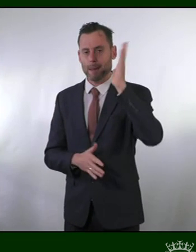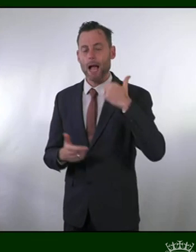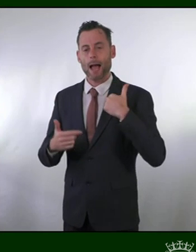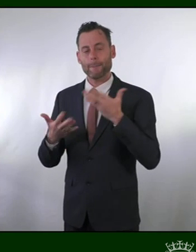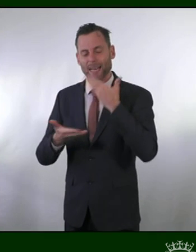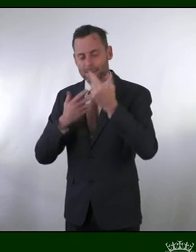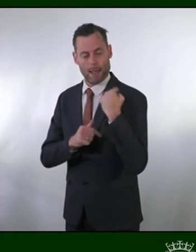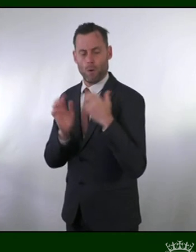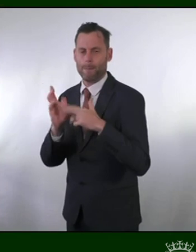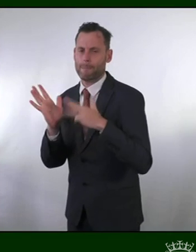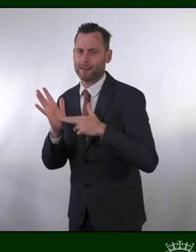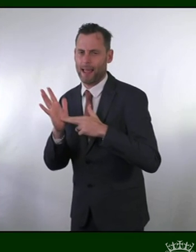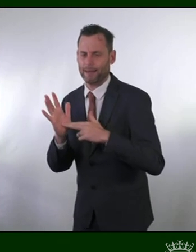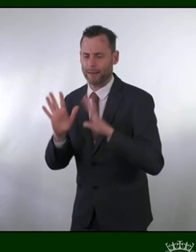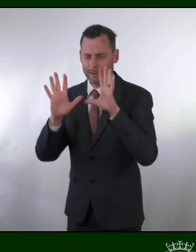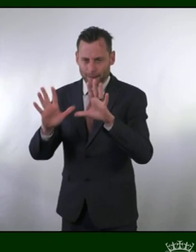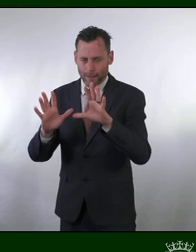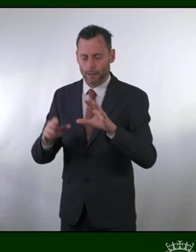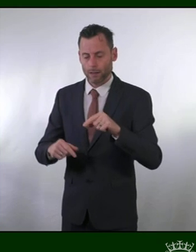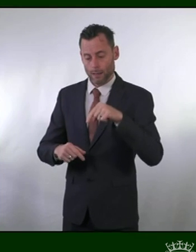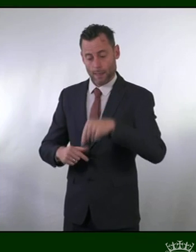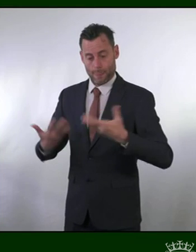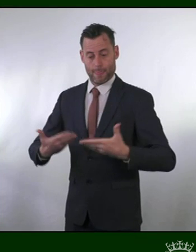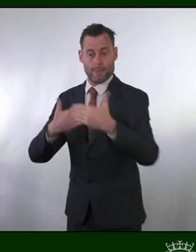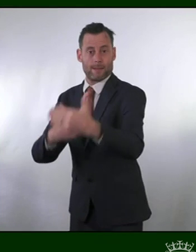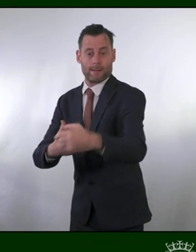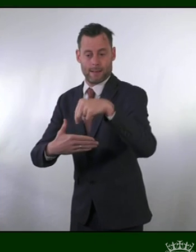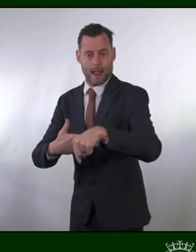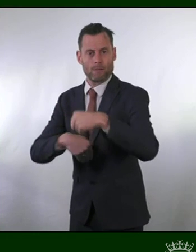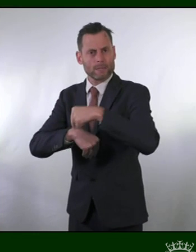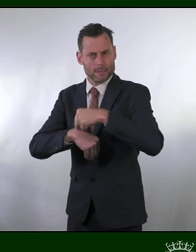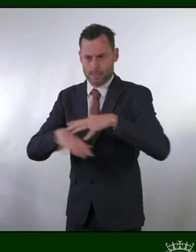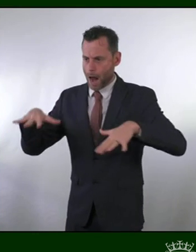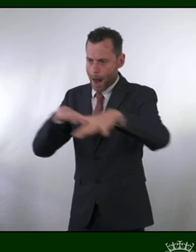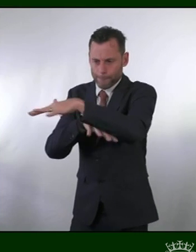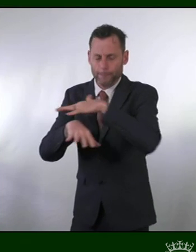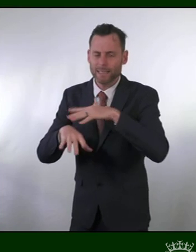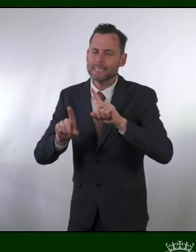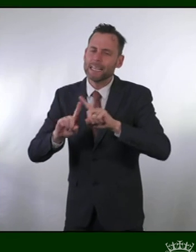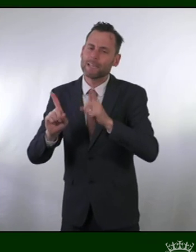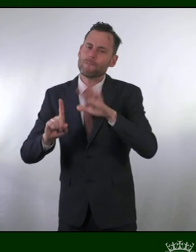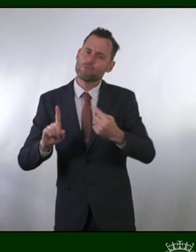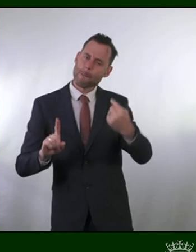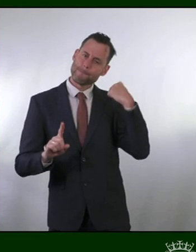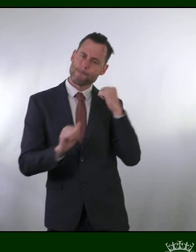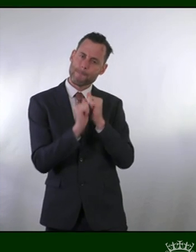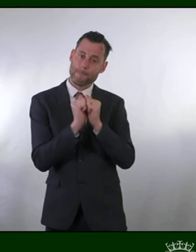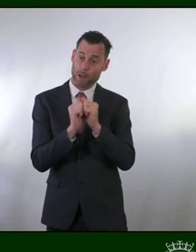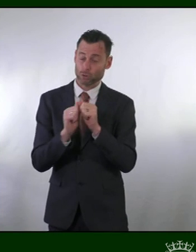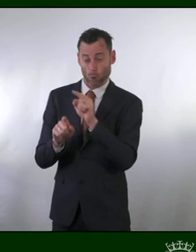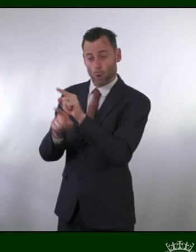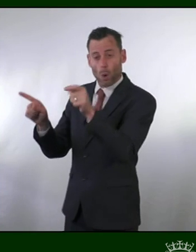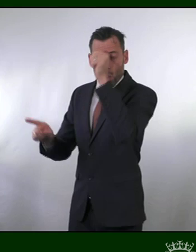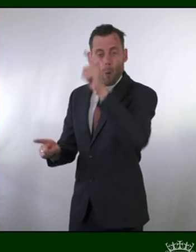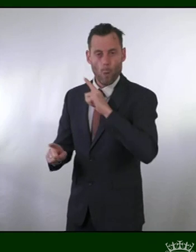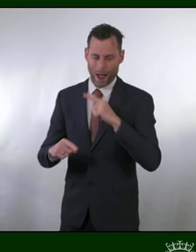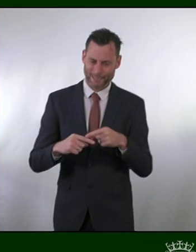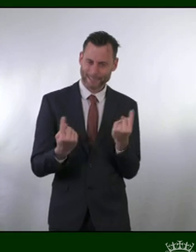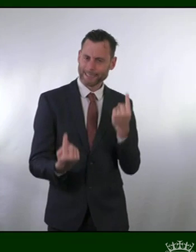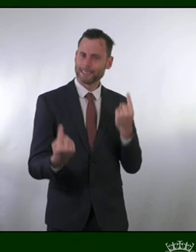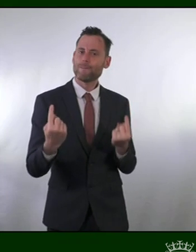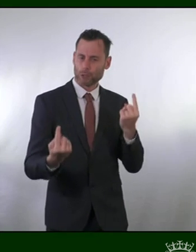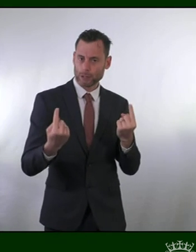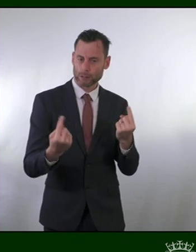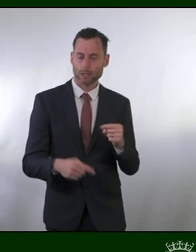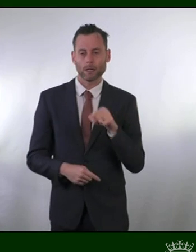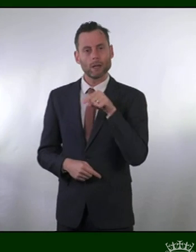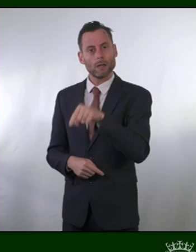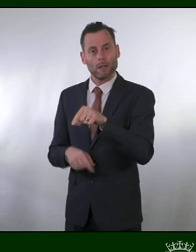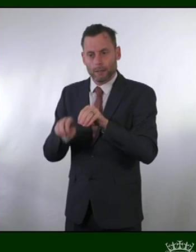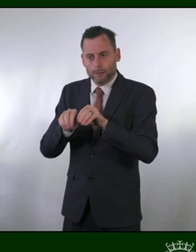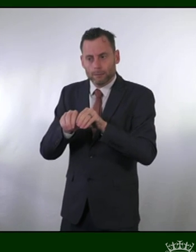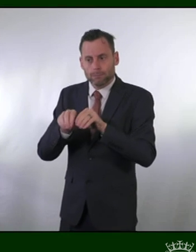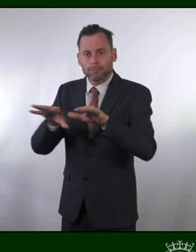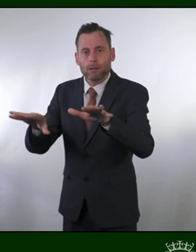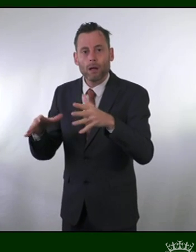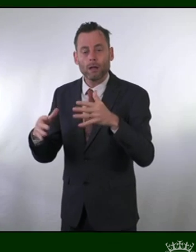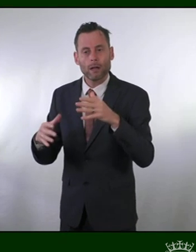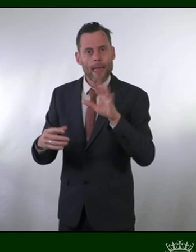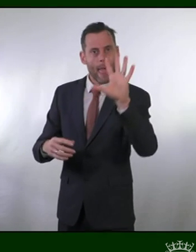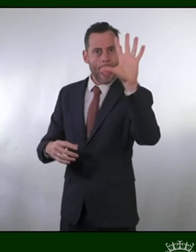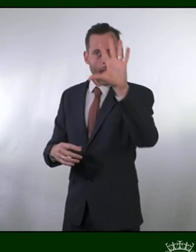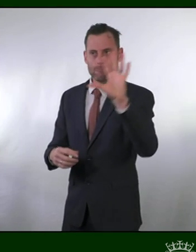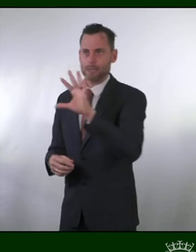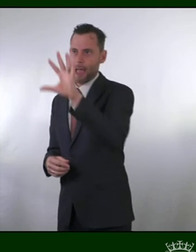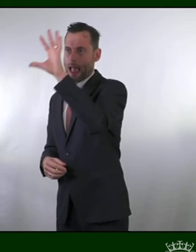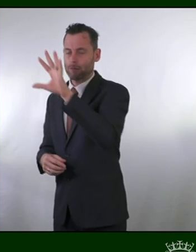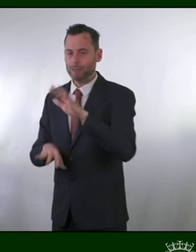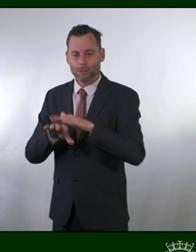The difference between this stage of the pandemic and March and April, as the House knows very well, is that the disease is appearing much more strongly in some parts of the country than others.